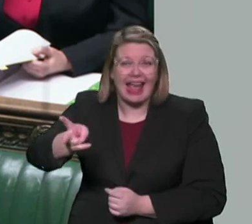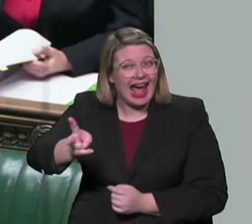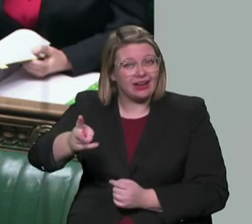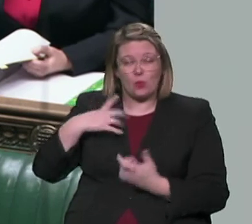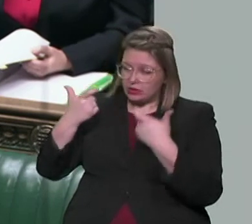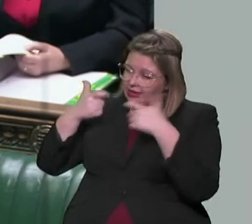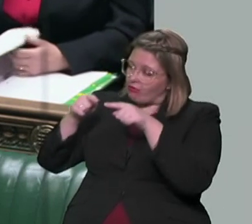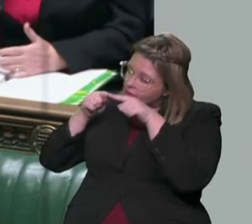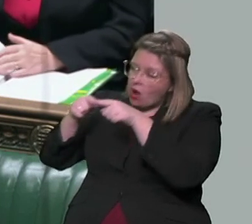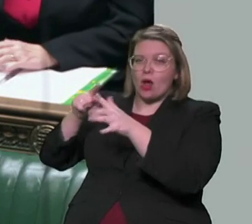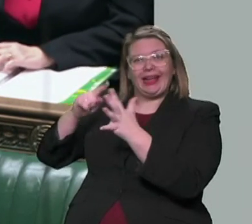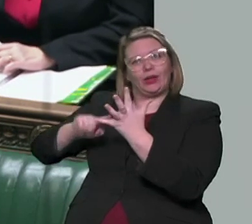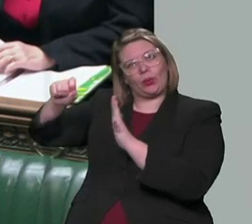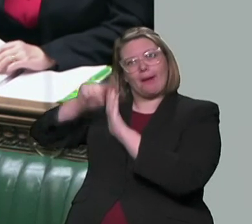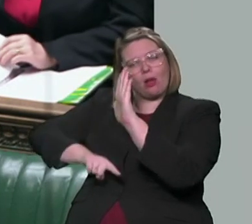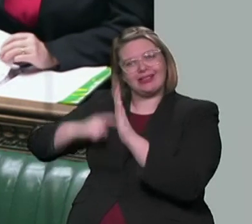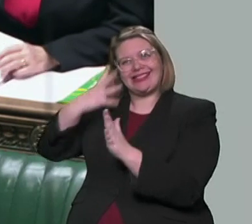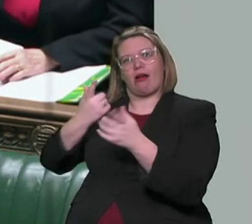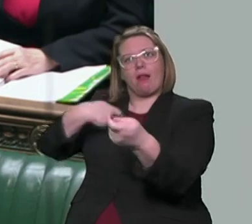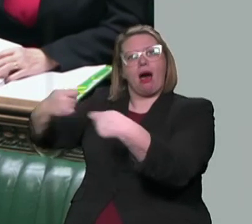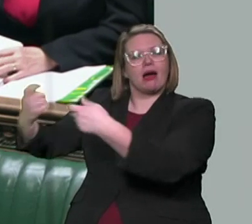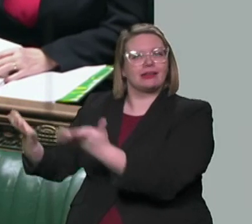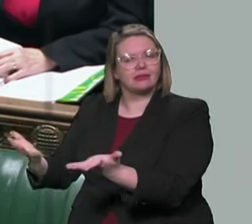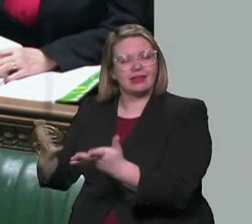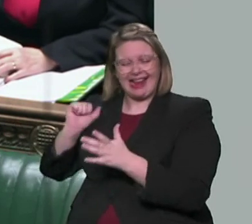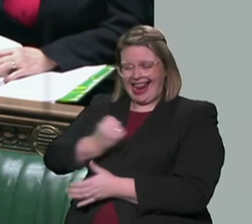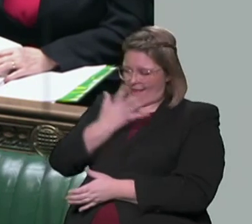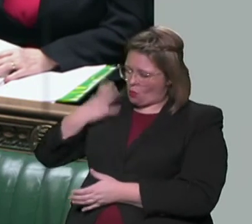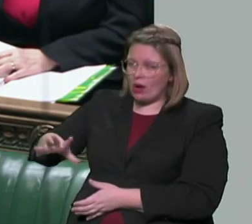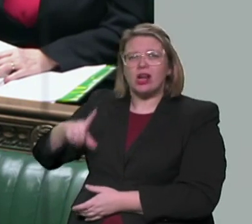with the EU single market. That is the objective of the Labour party.